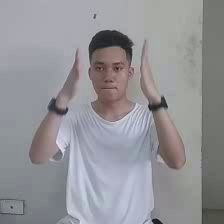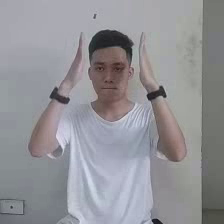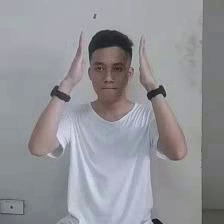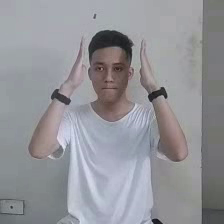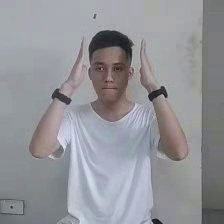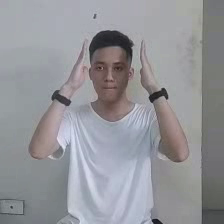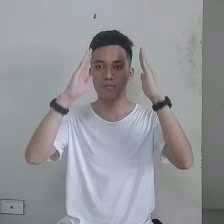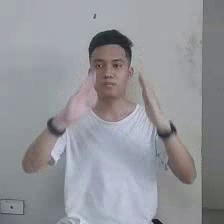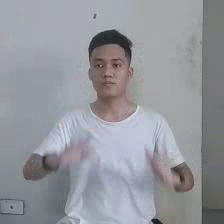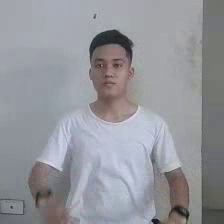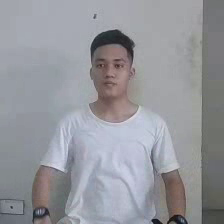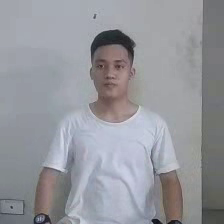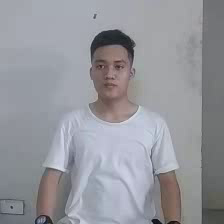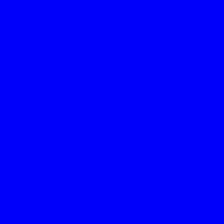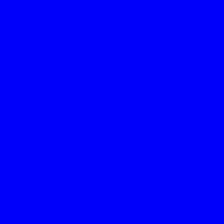Chạy